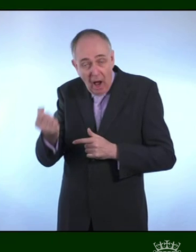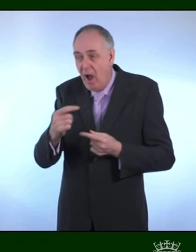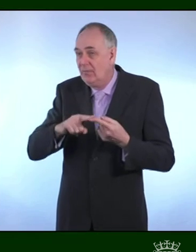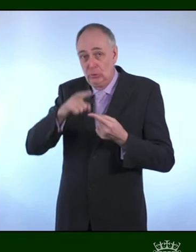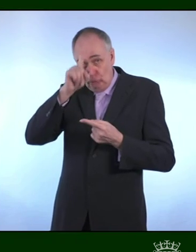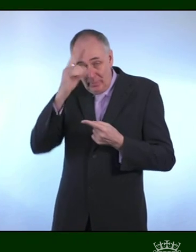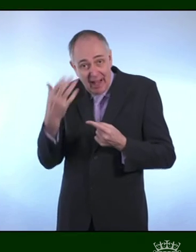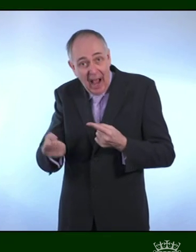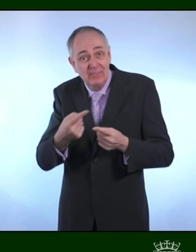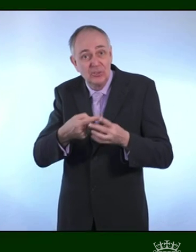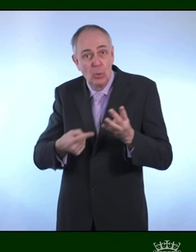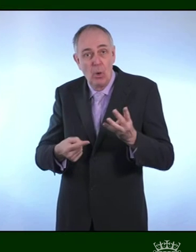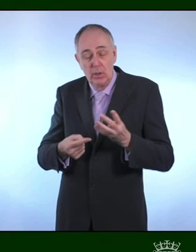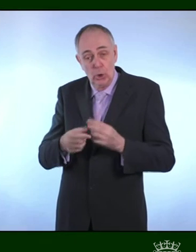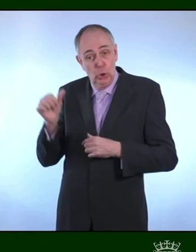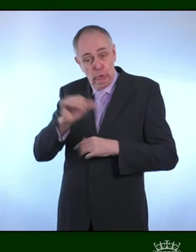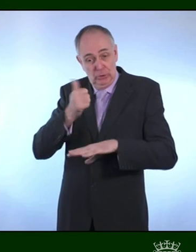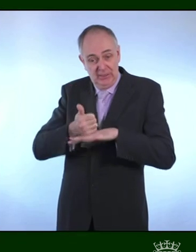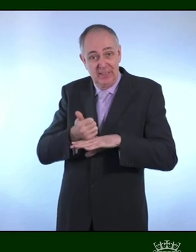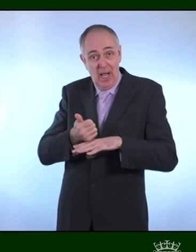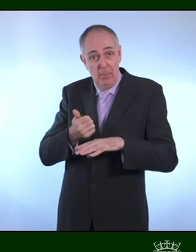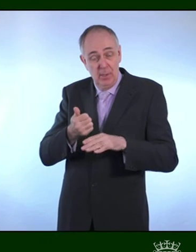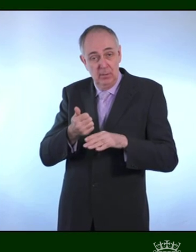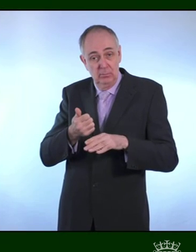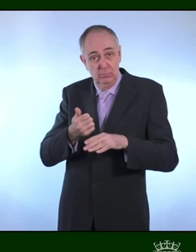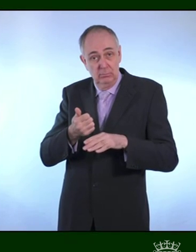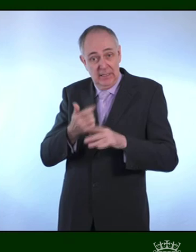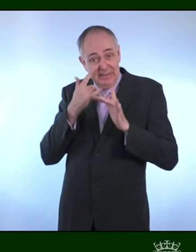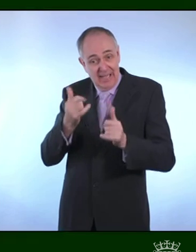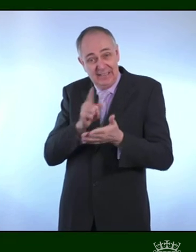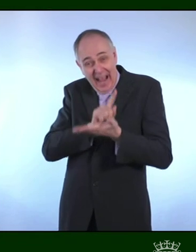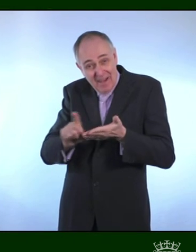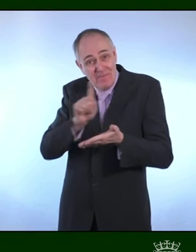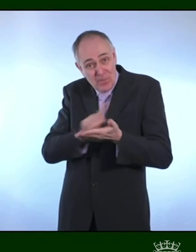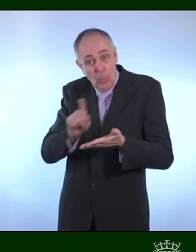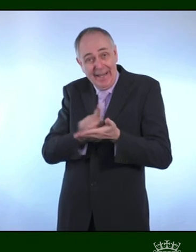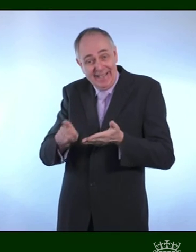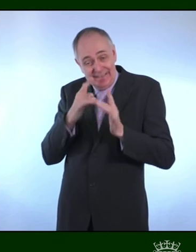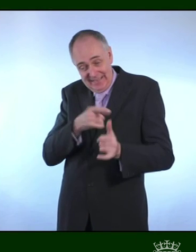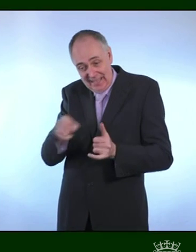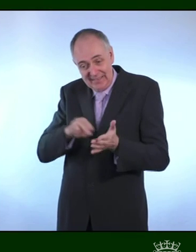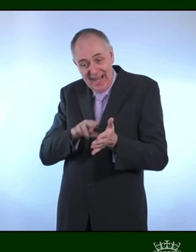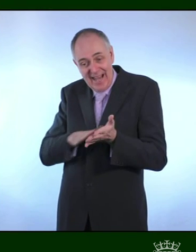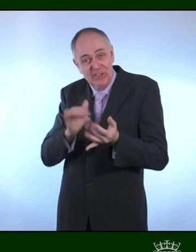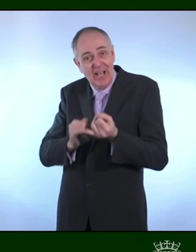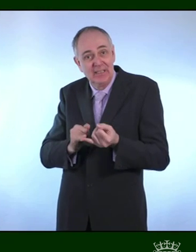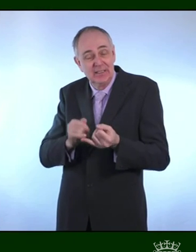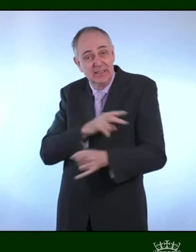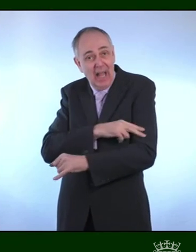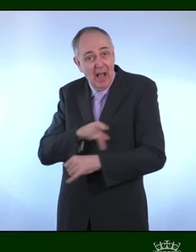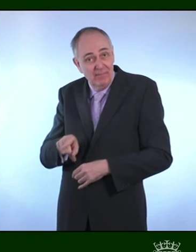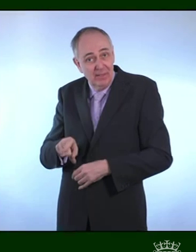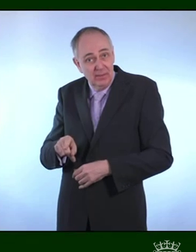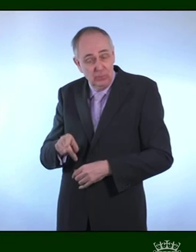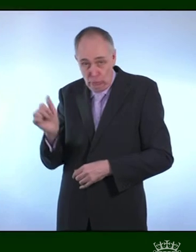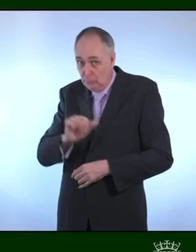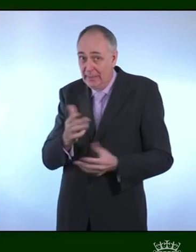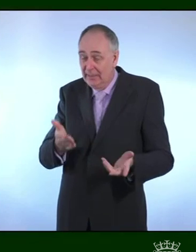Should we not now introduce weekly tests for NHS staff, so that we can remove their fear that they might be infecting their own patients?